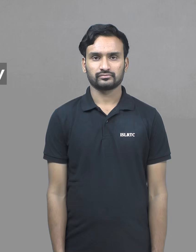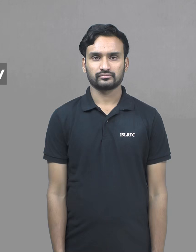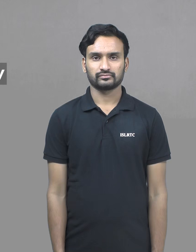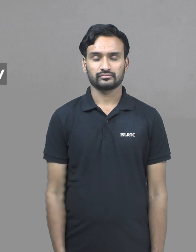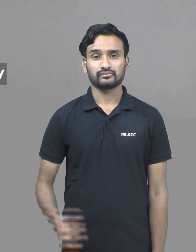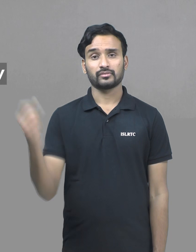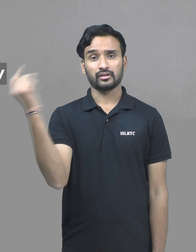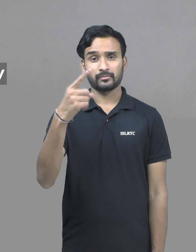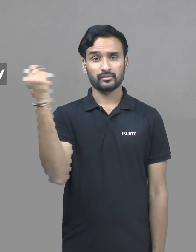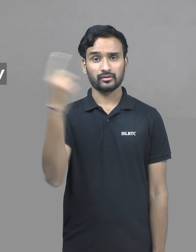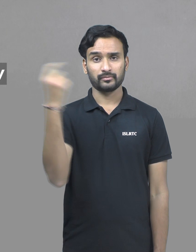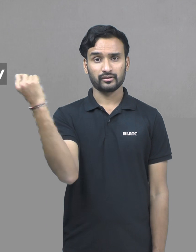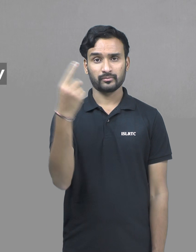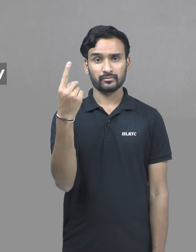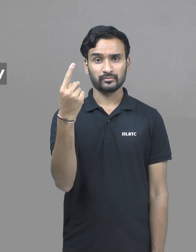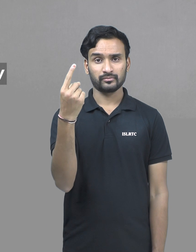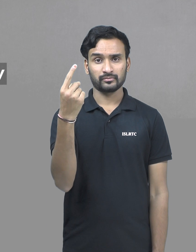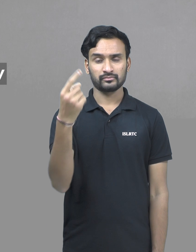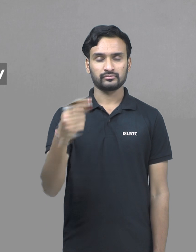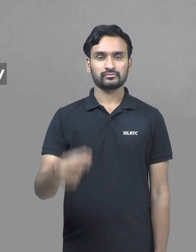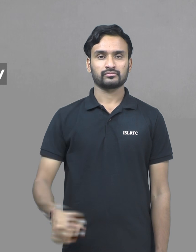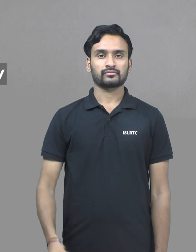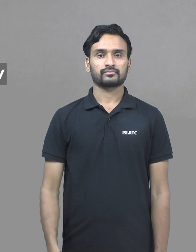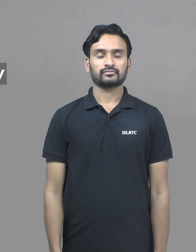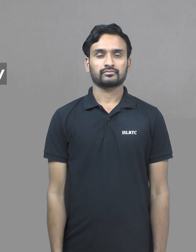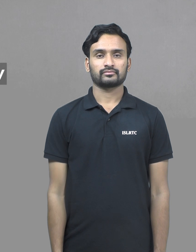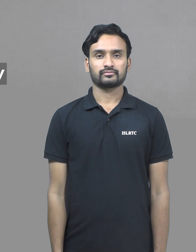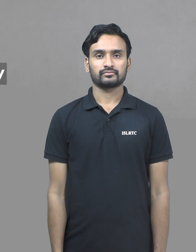Monthly